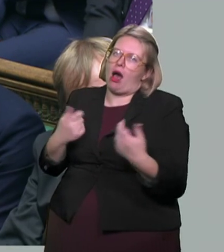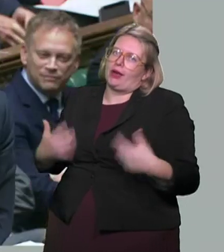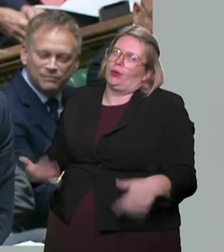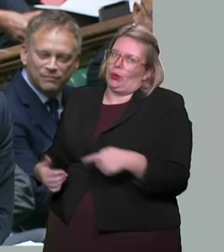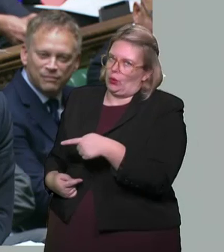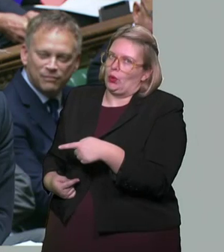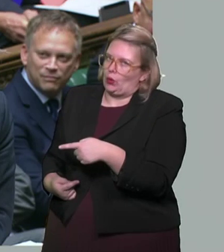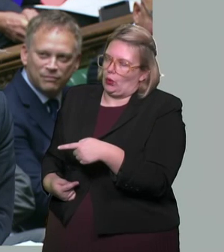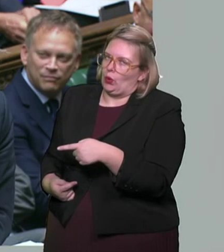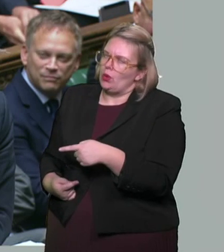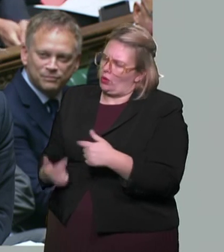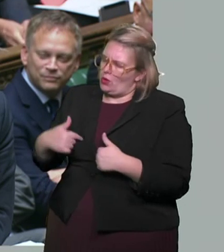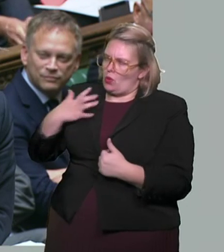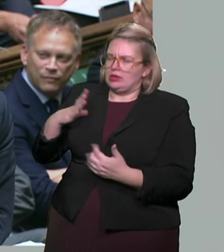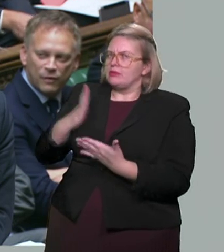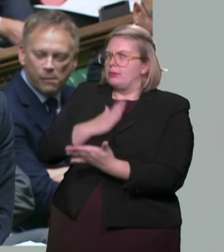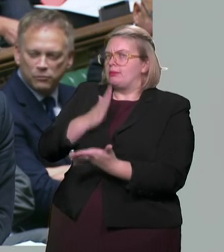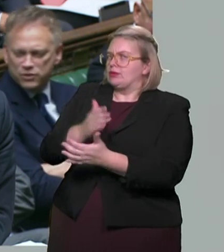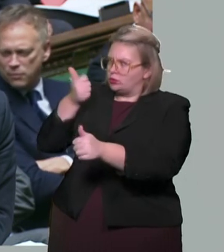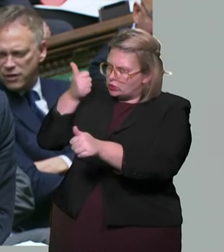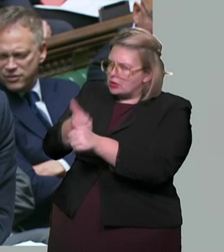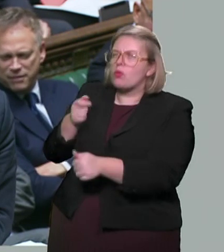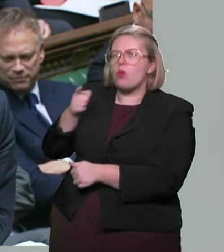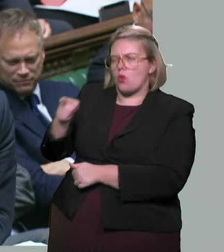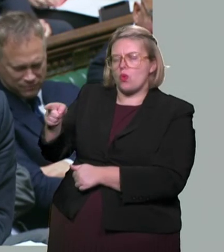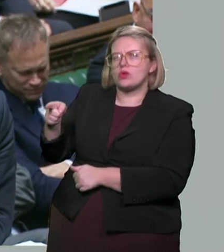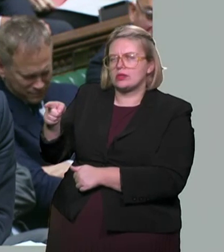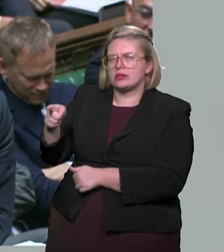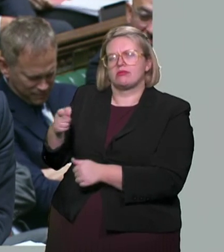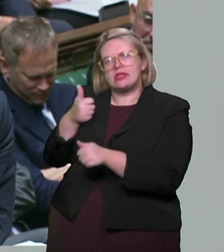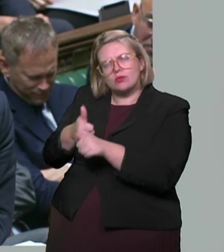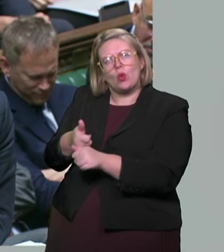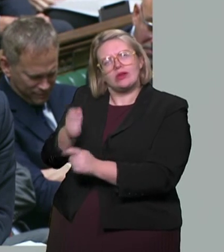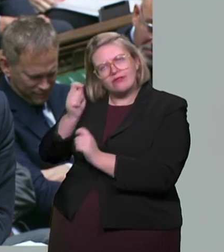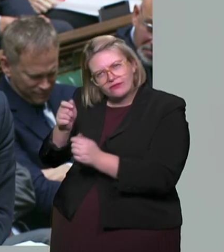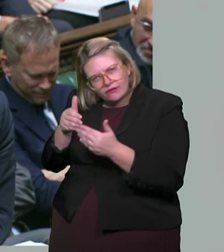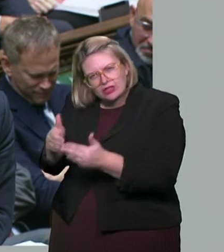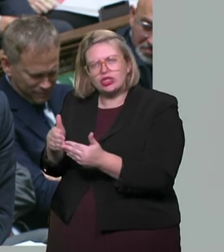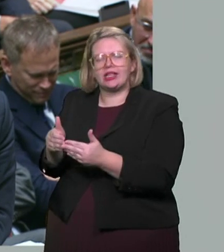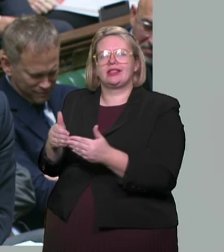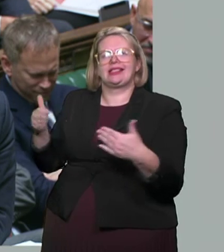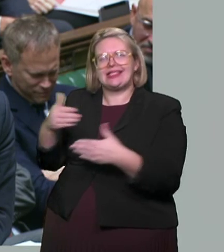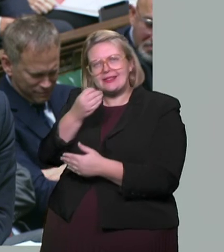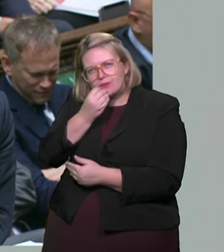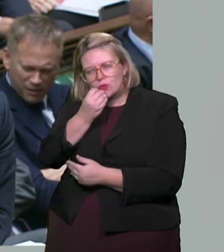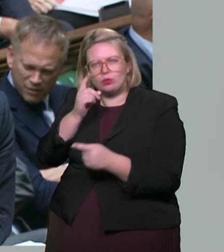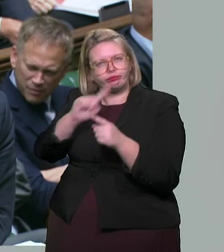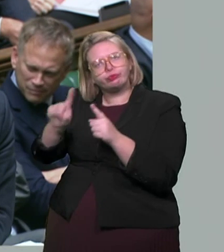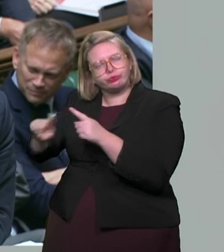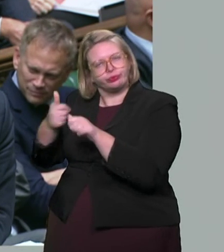We are going to make sure that we continue to support fishing and the seafood business across the country.